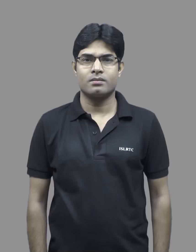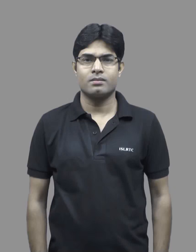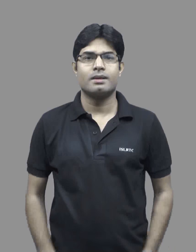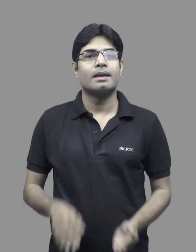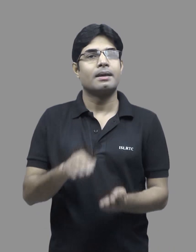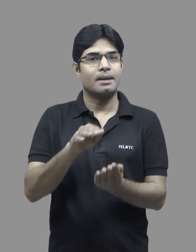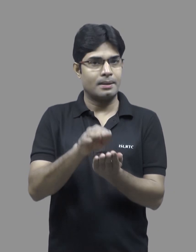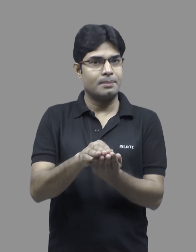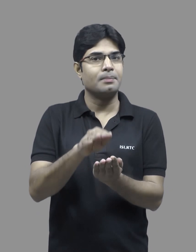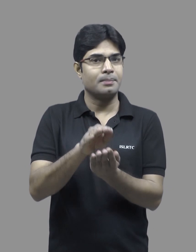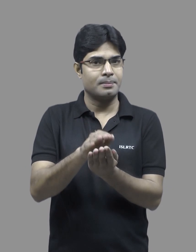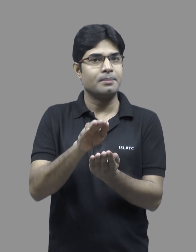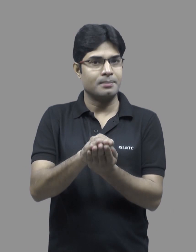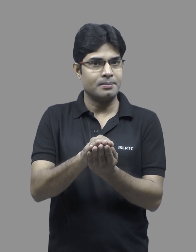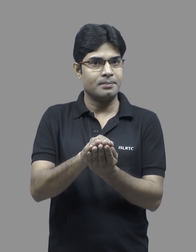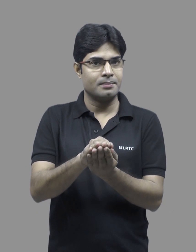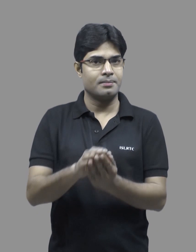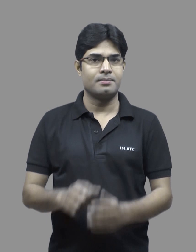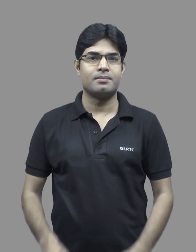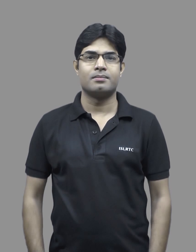Put